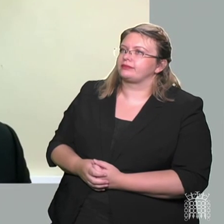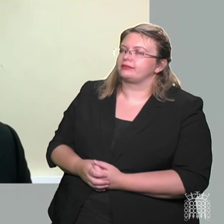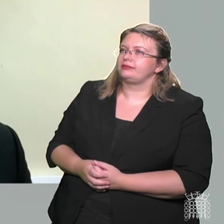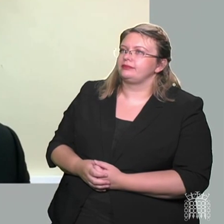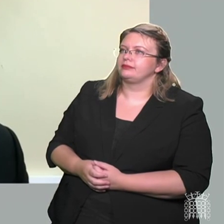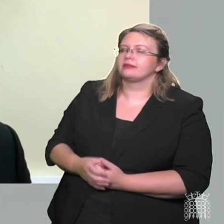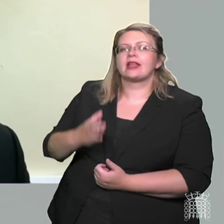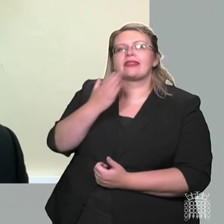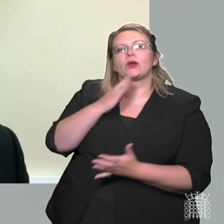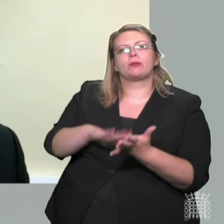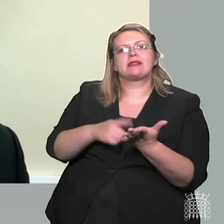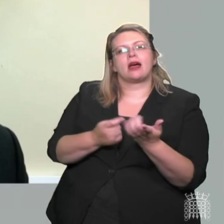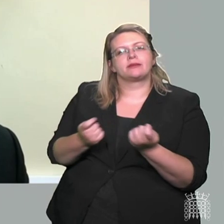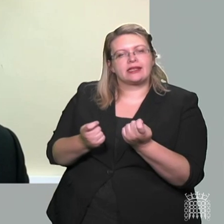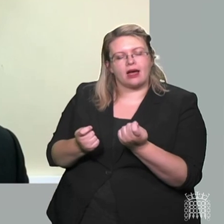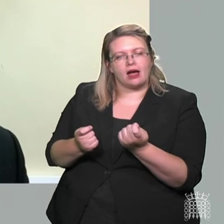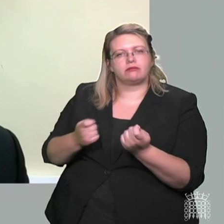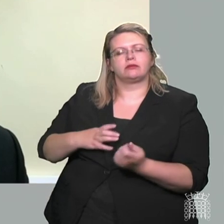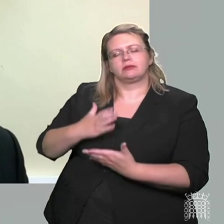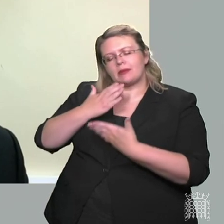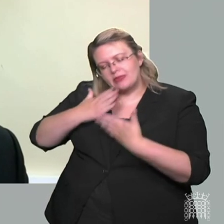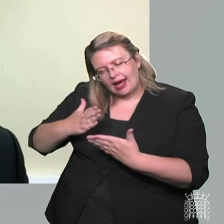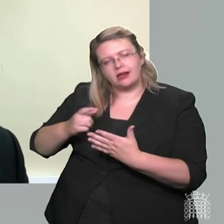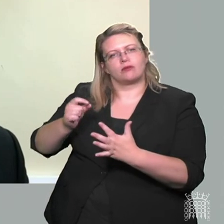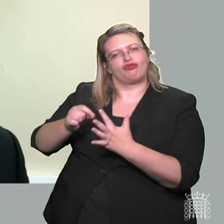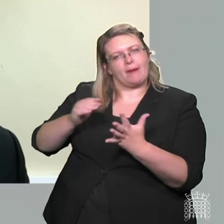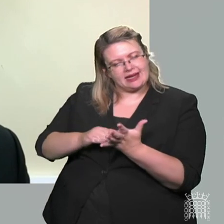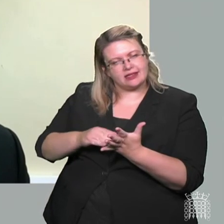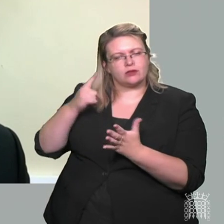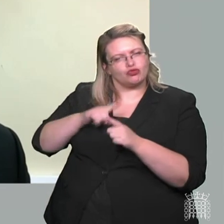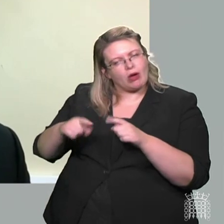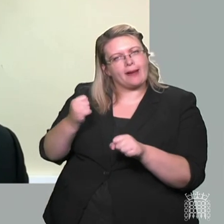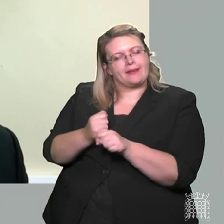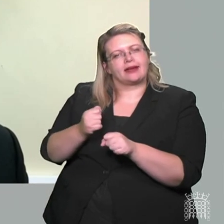I thank my right honourable Friend for all that he is doing to level up our country.